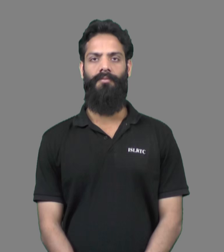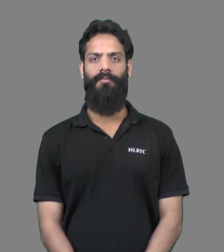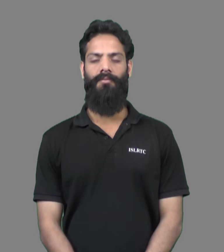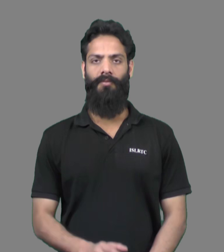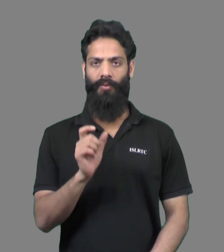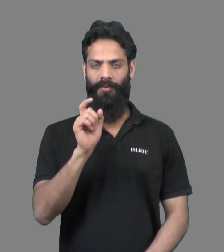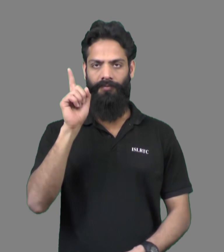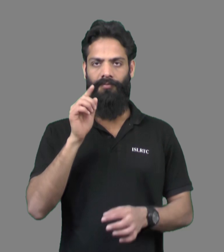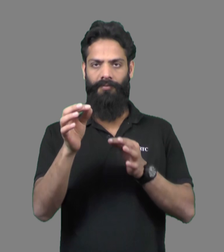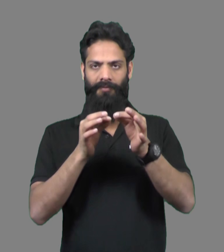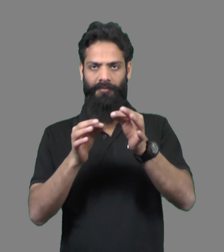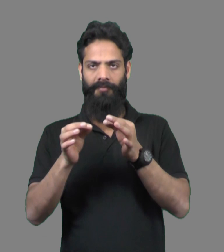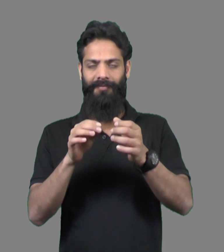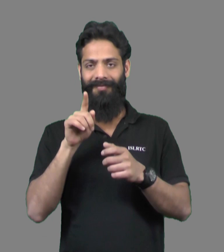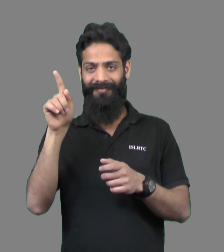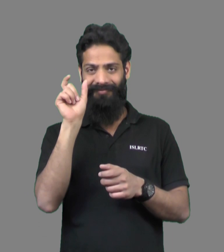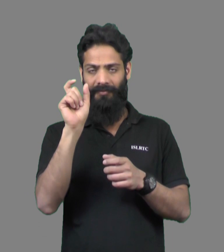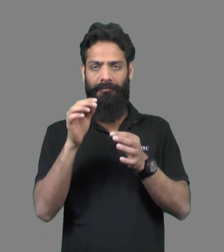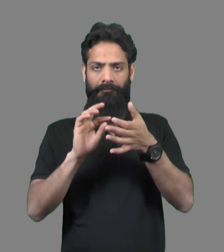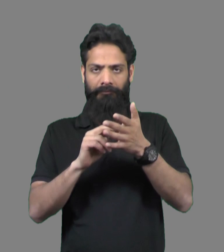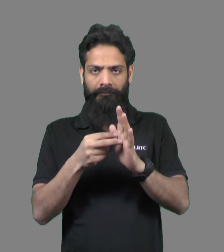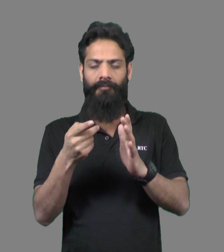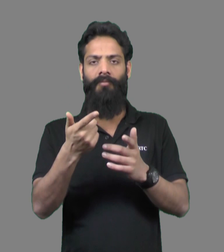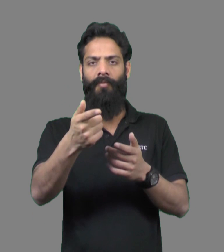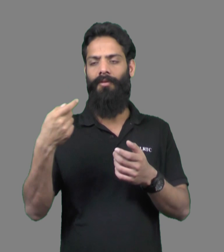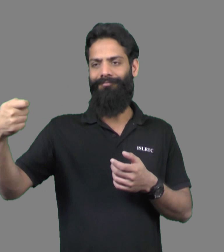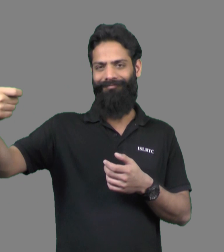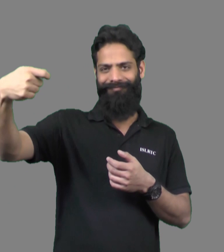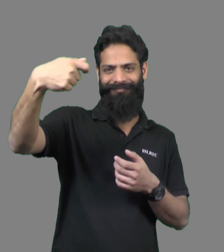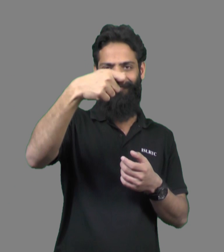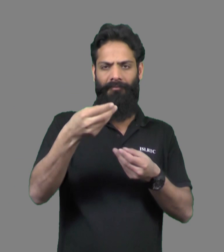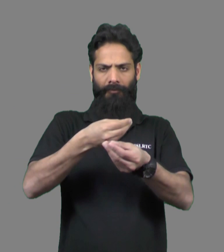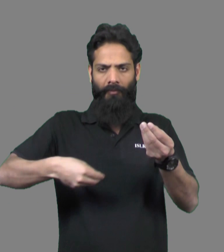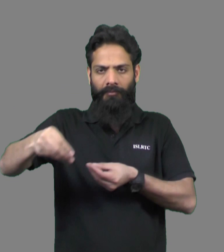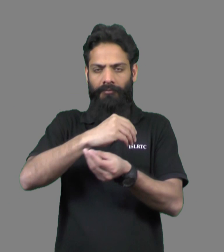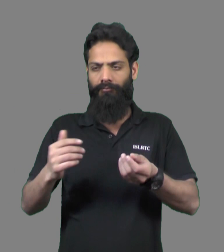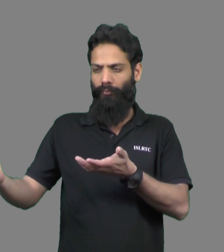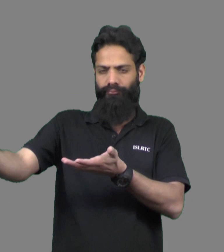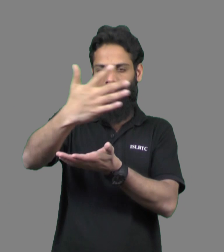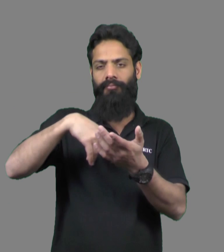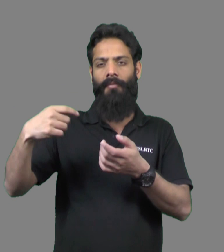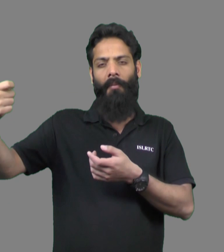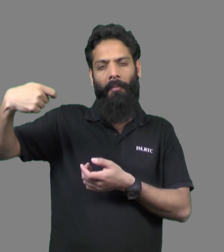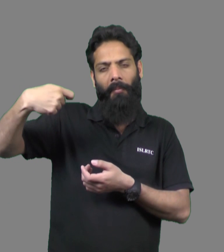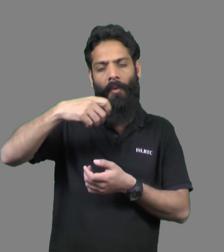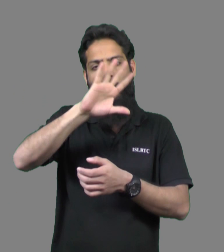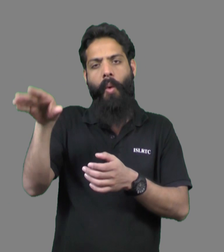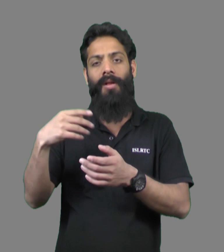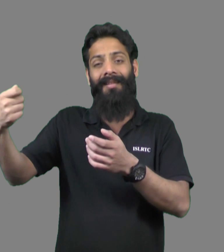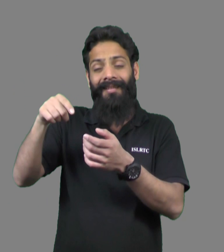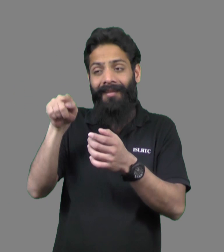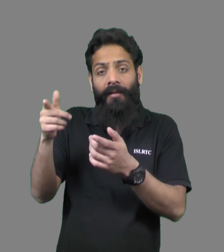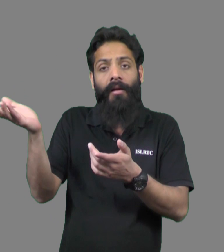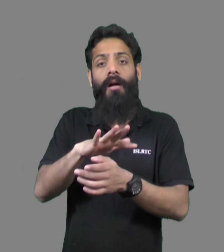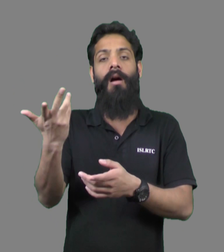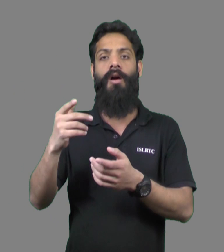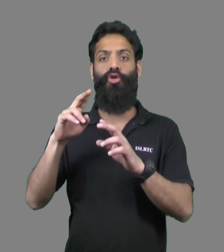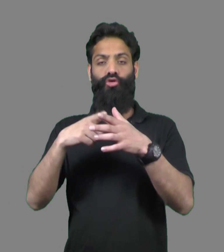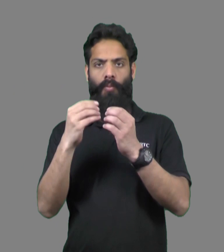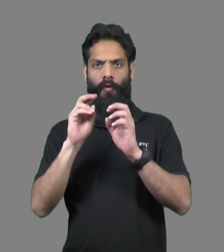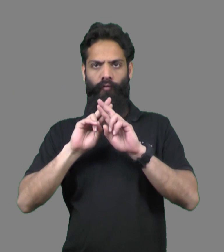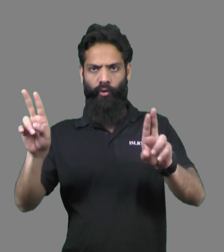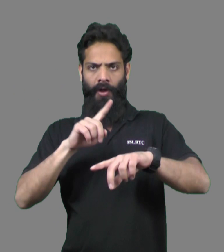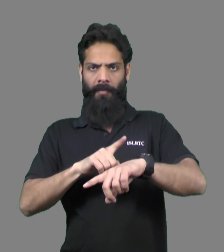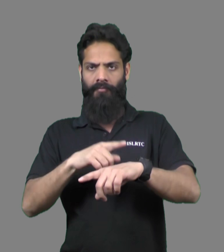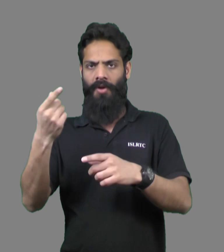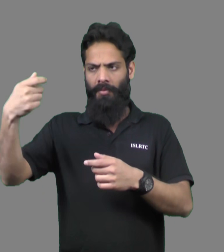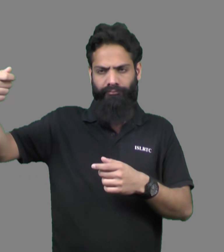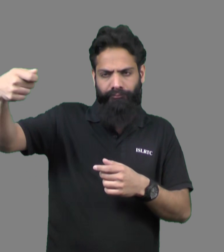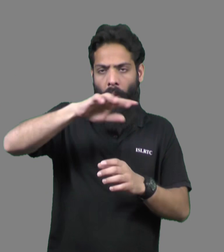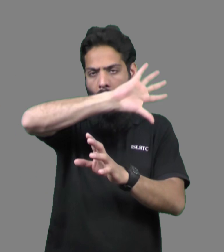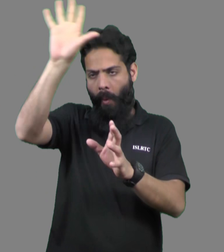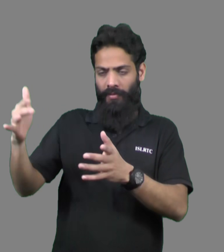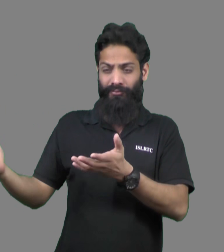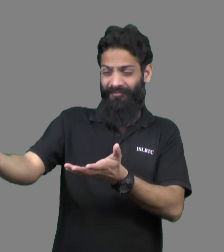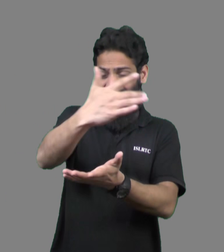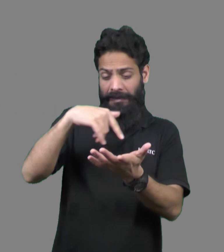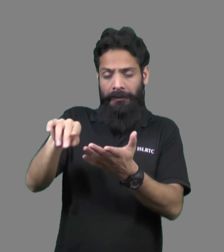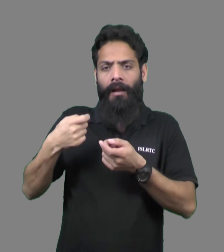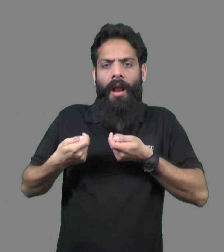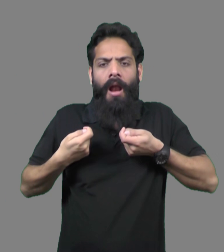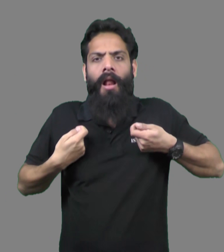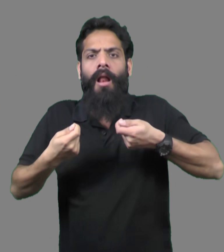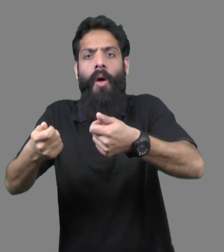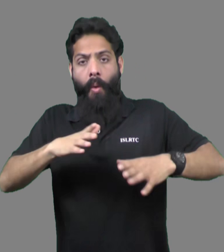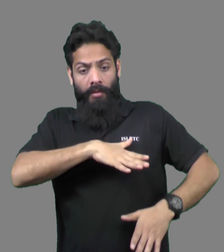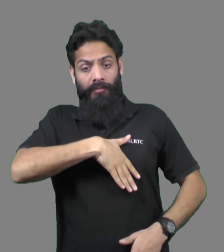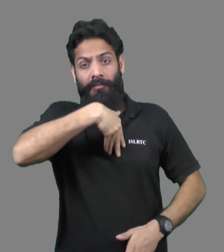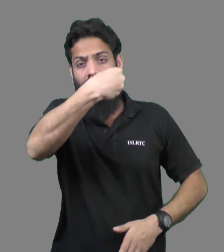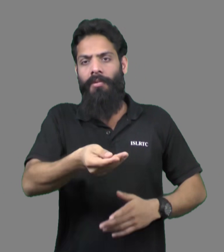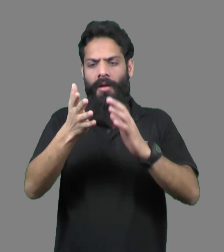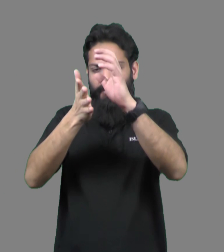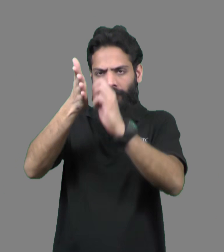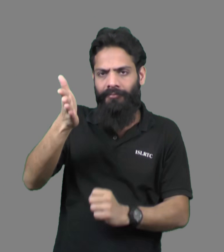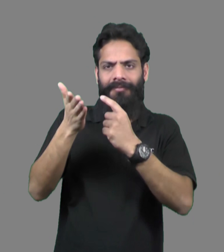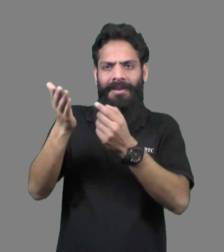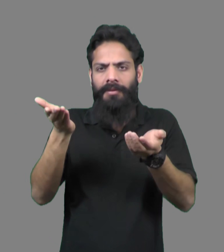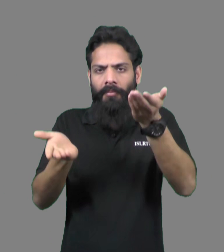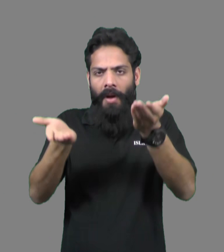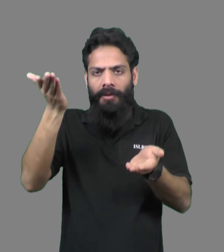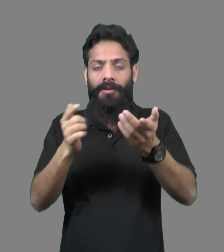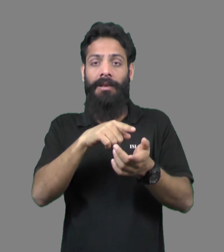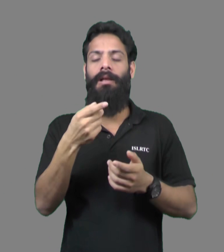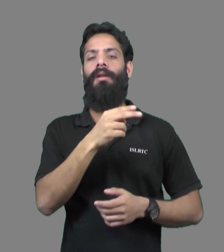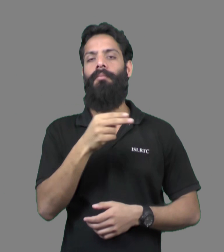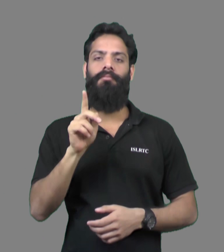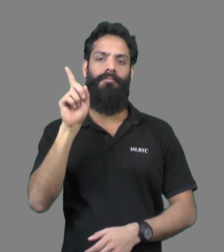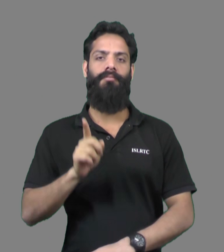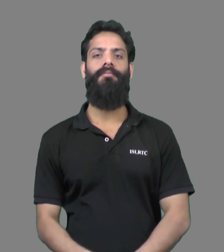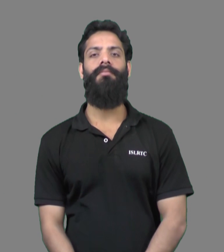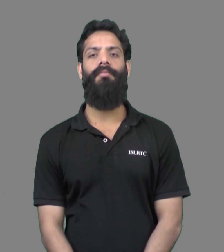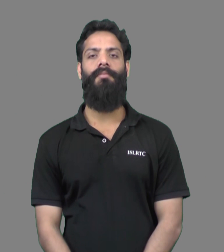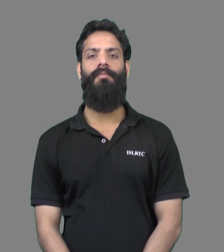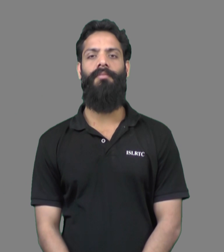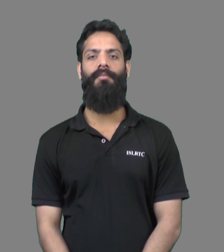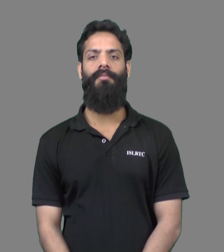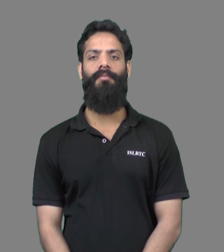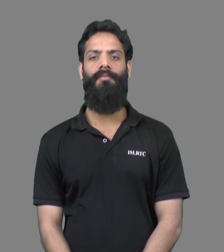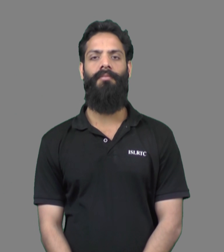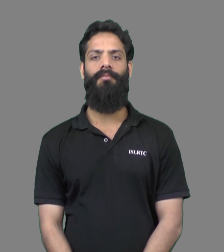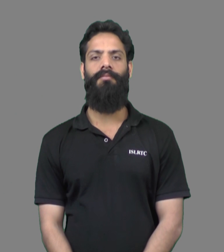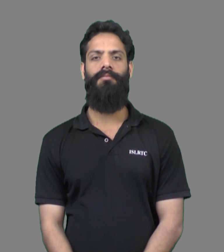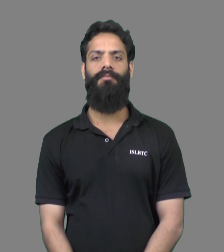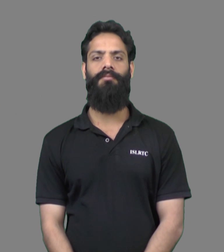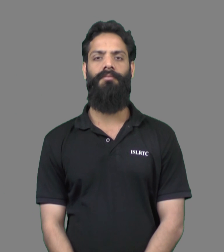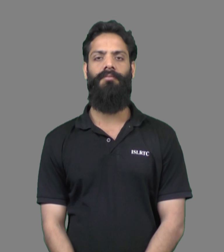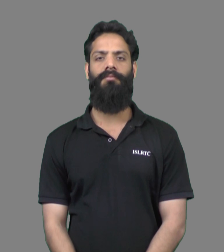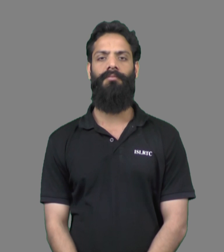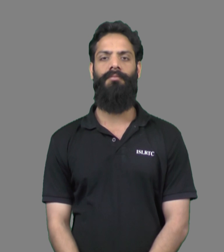Contractionary Gap